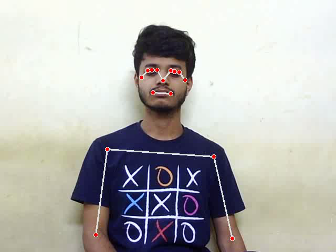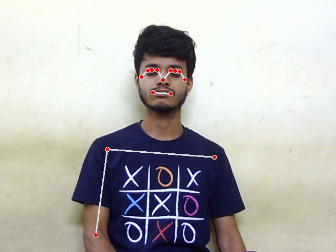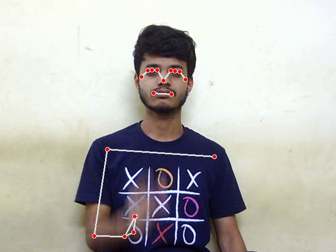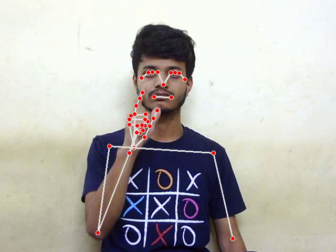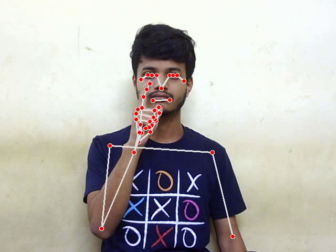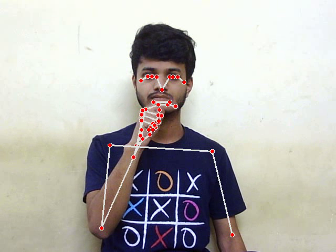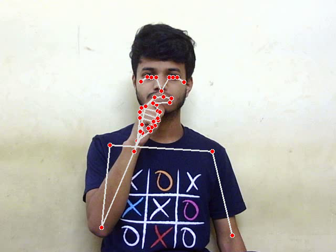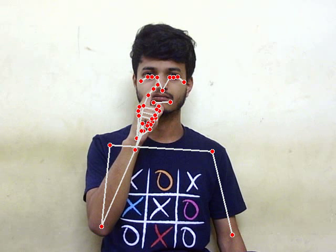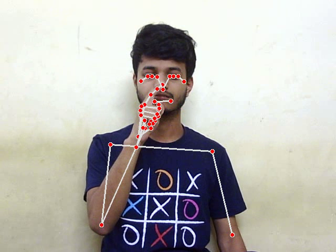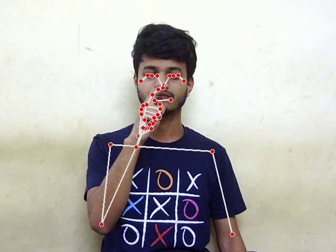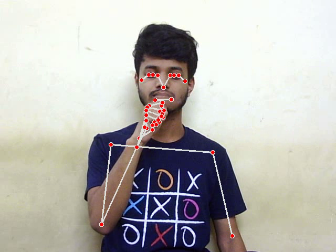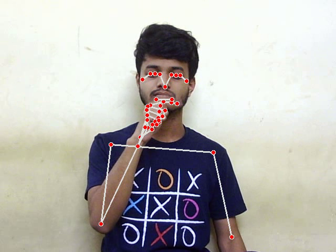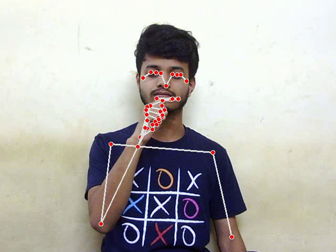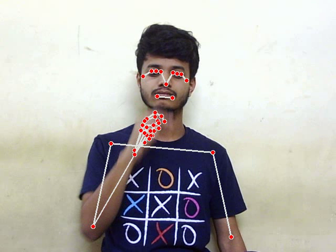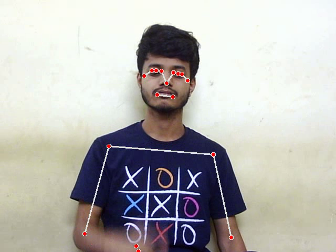who